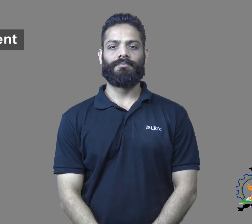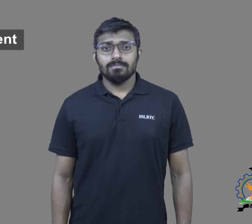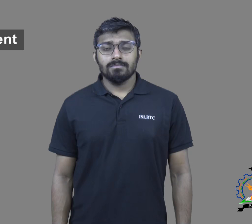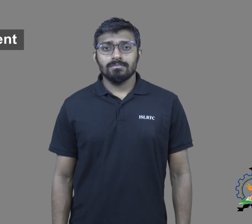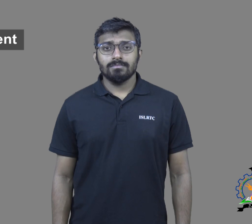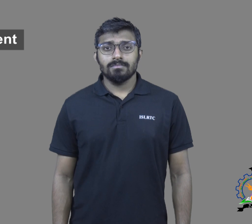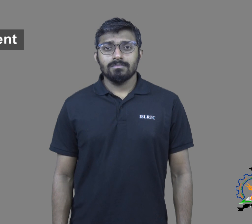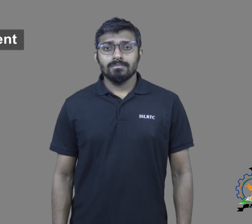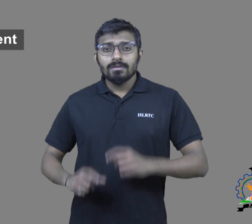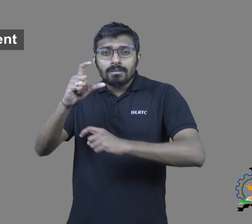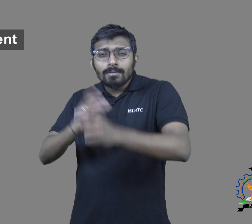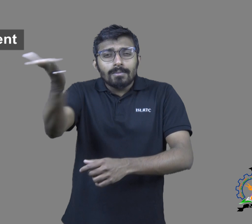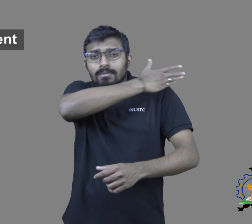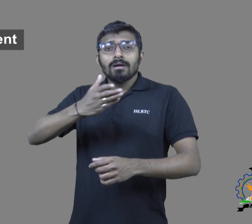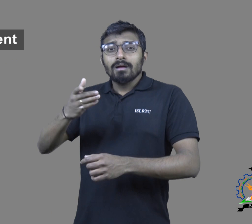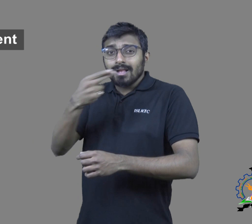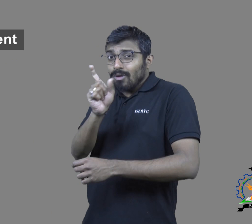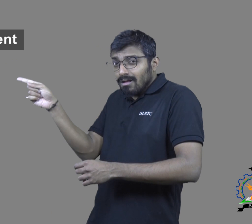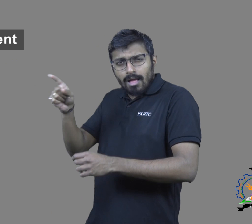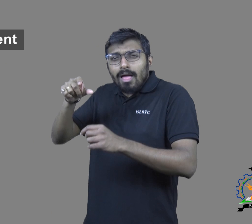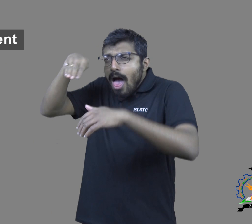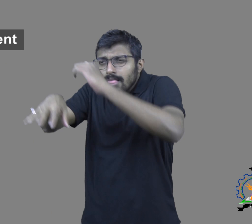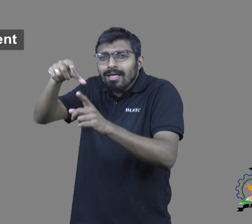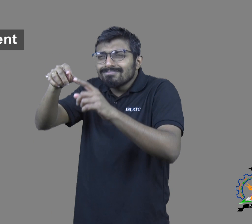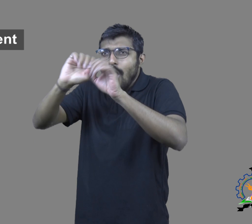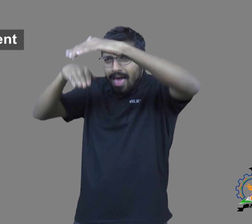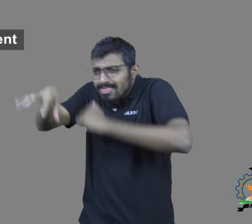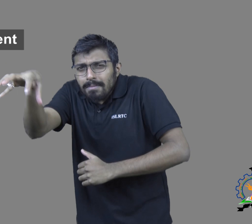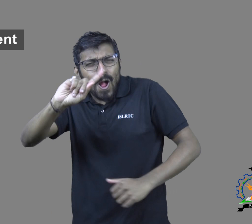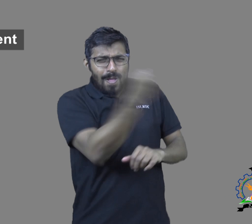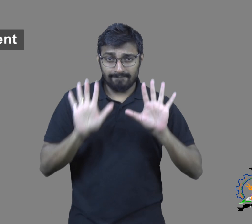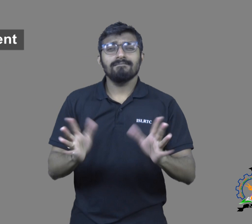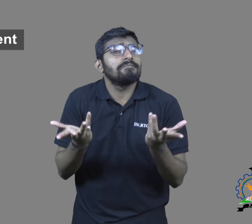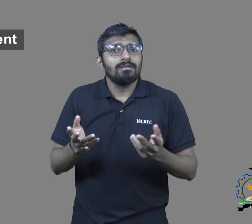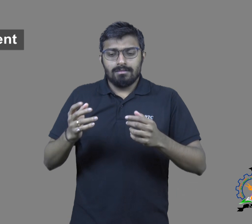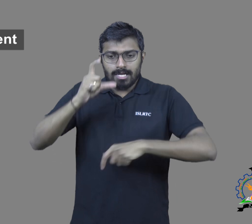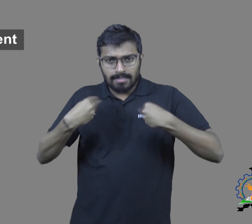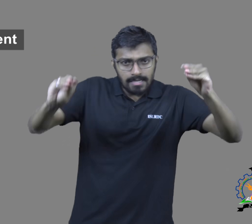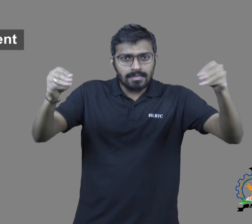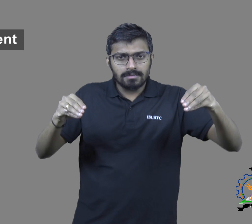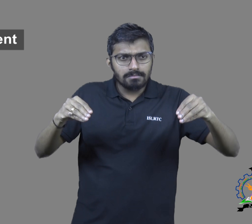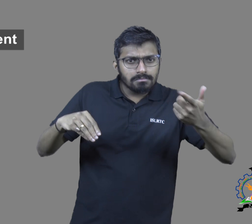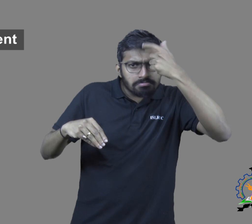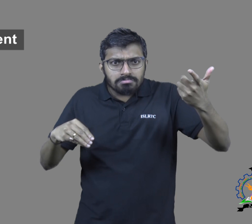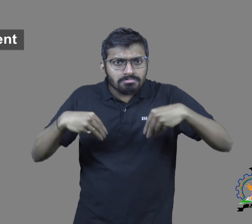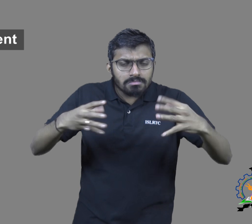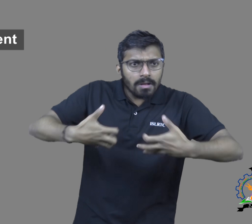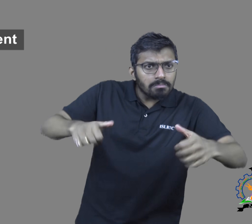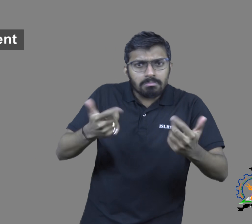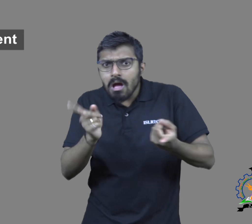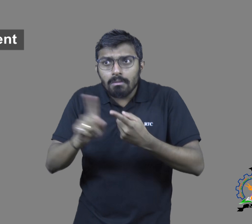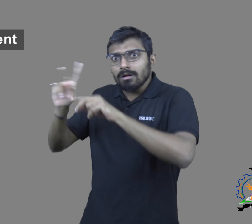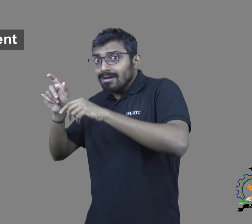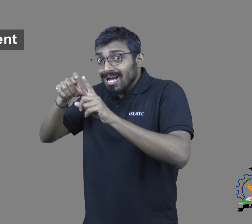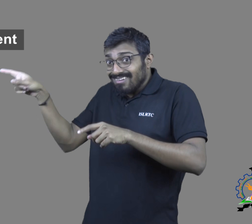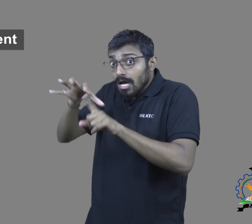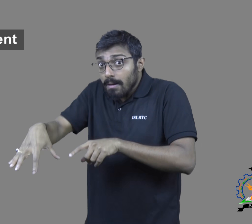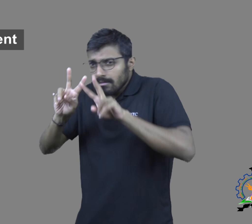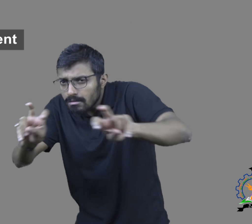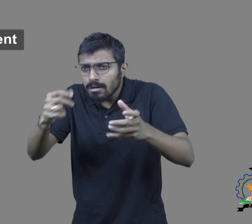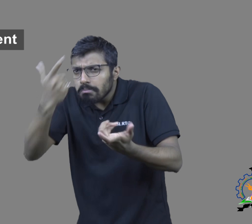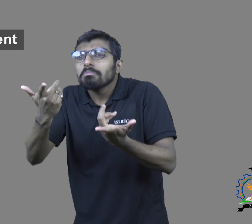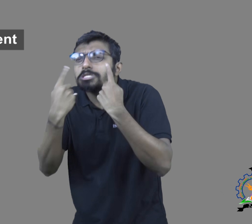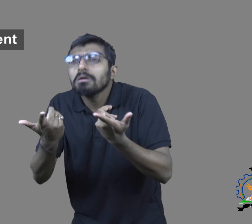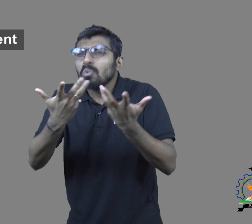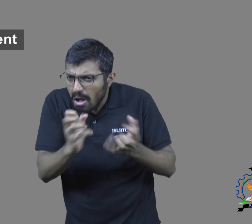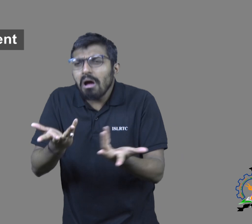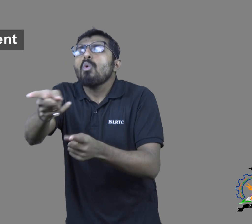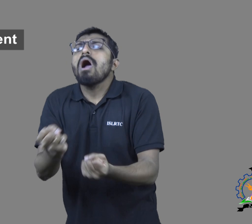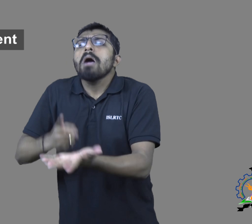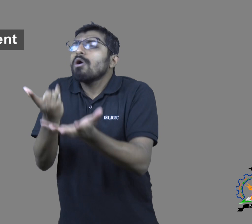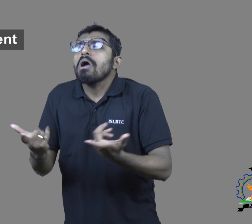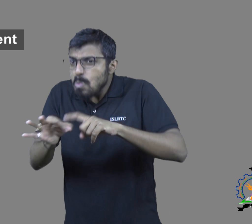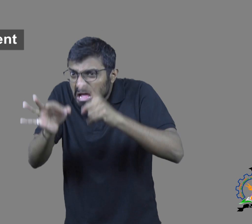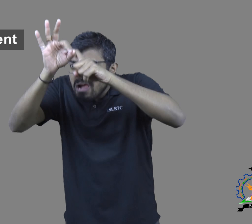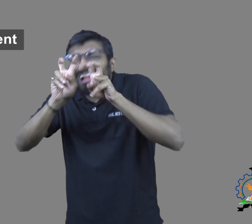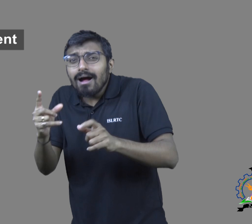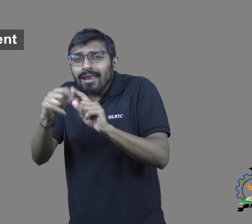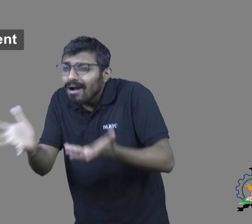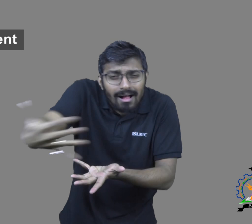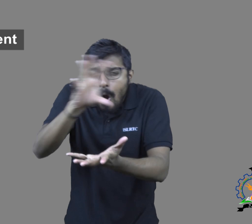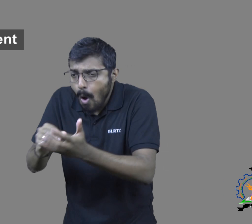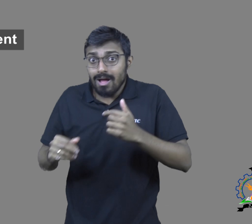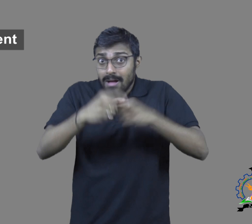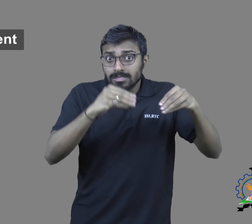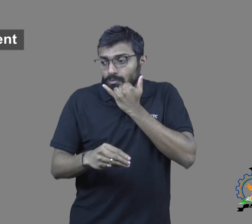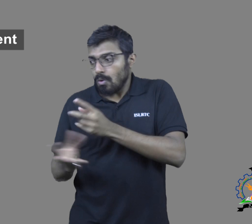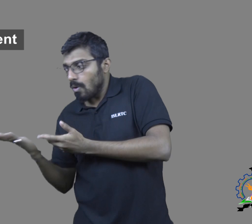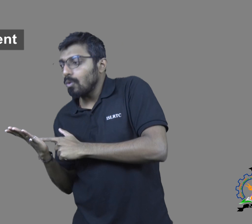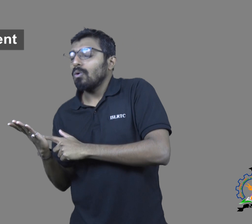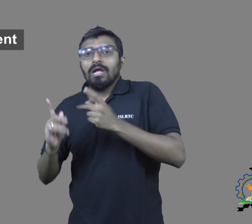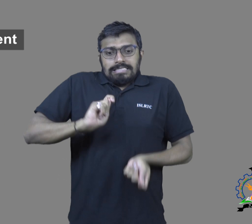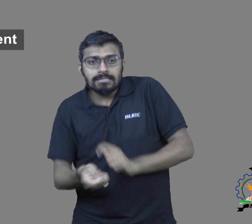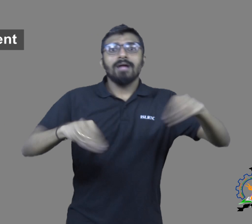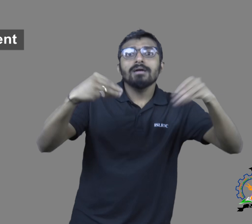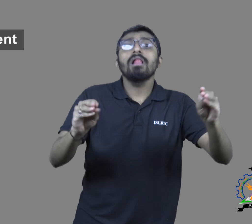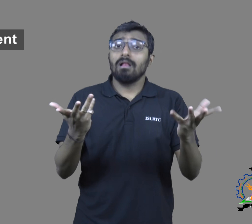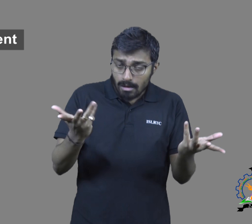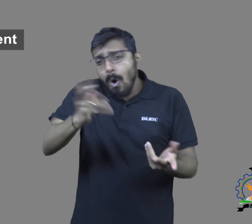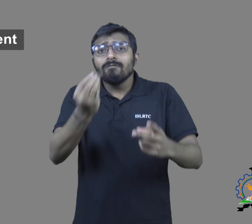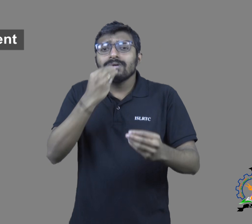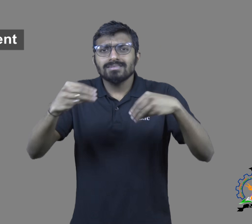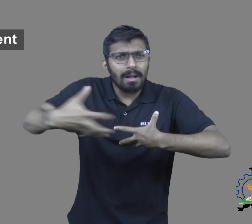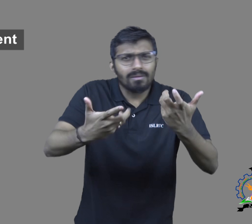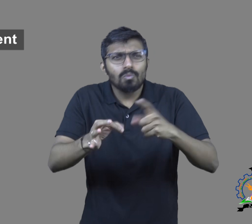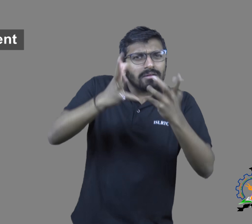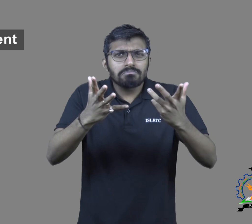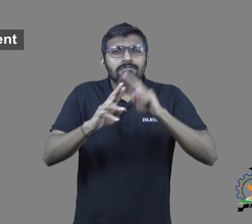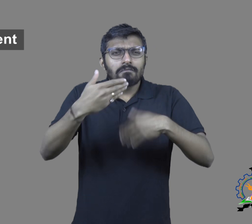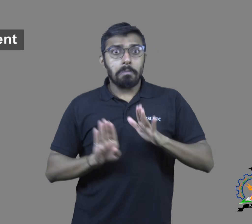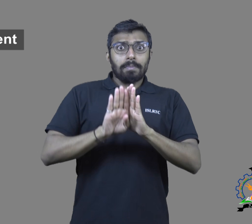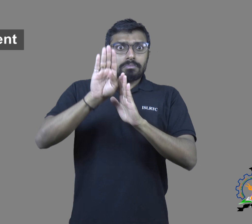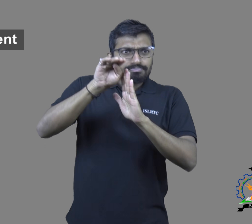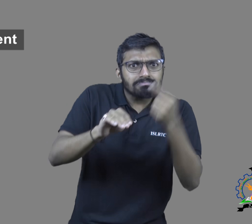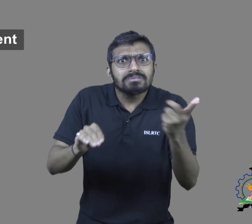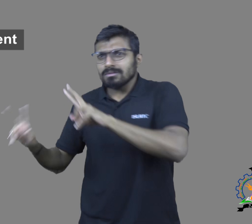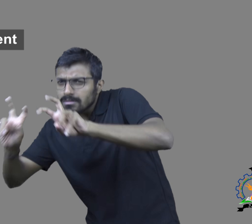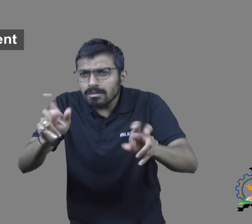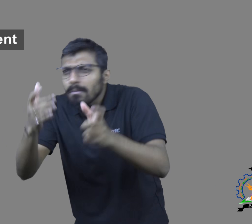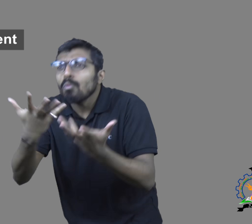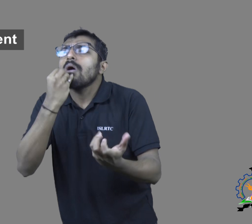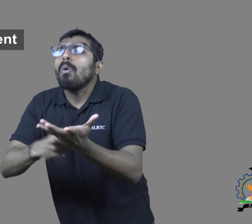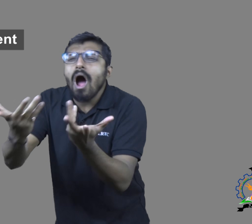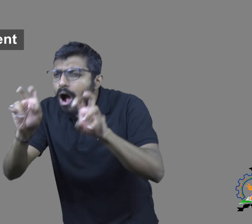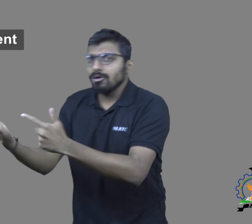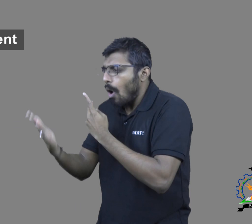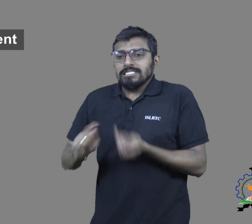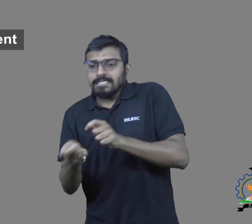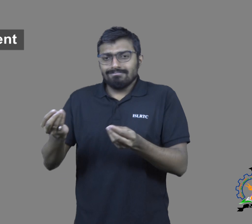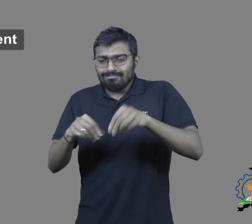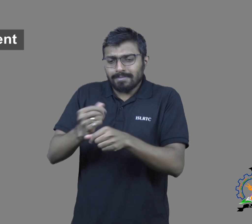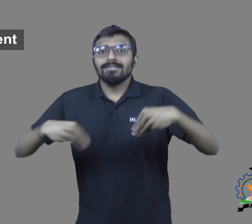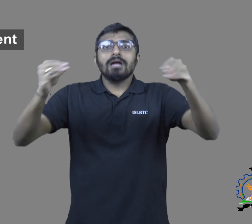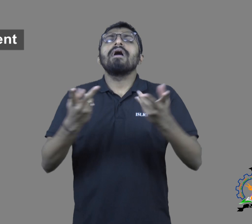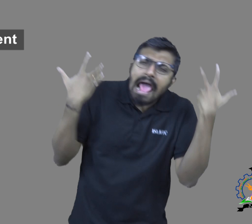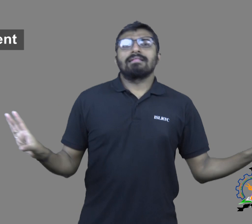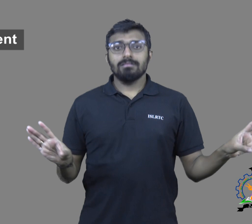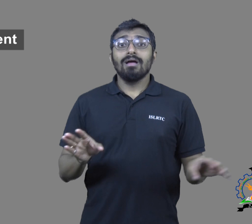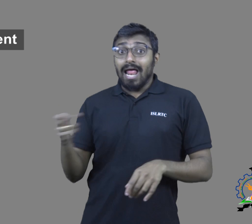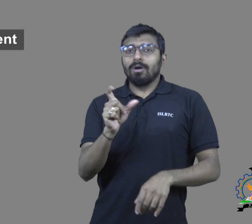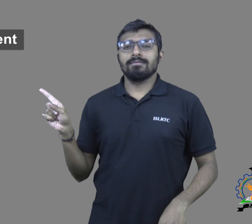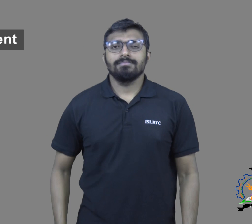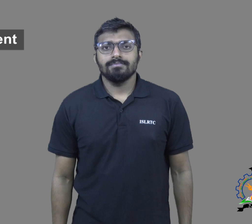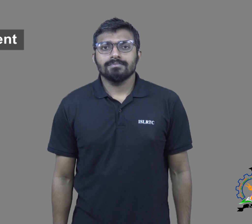Research & Development